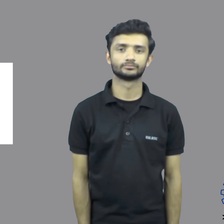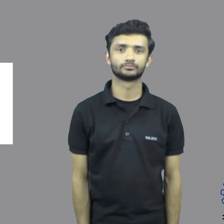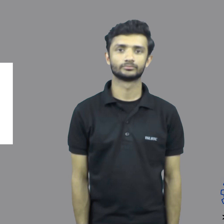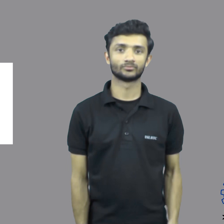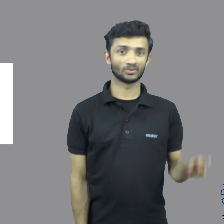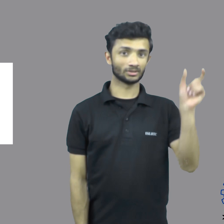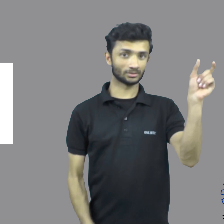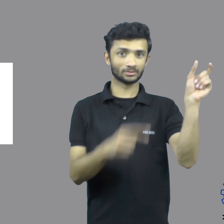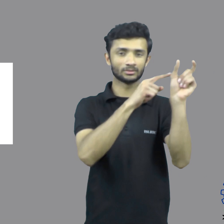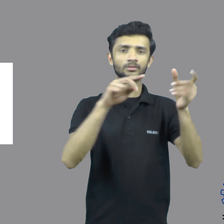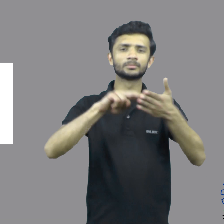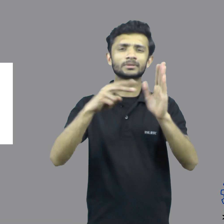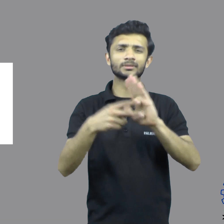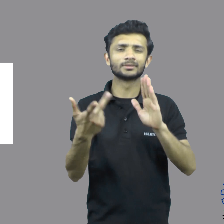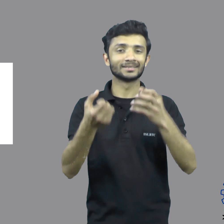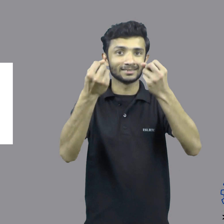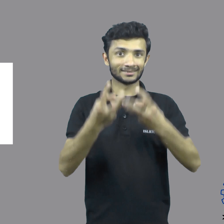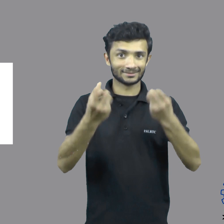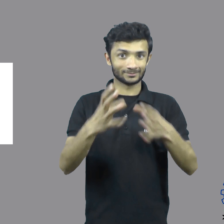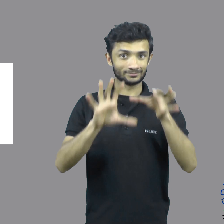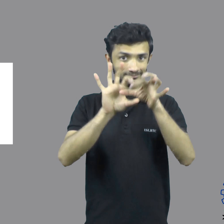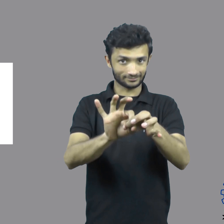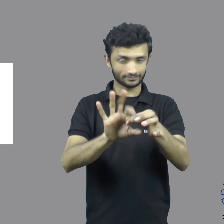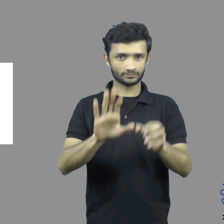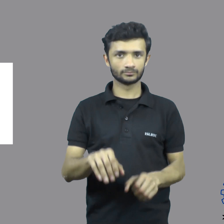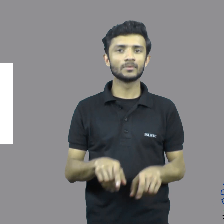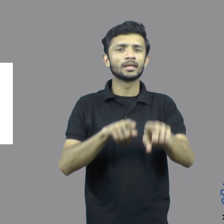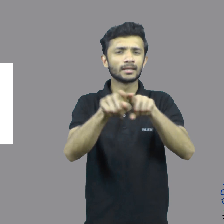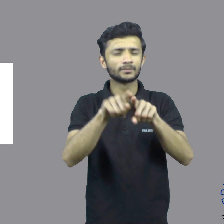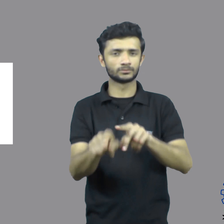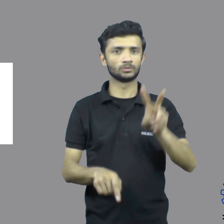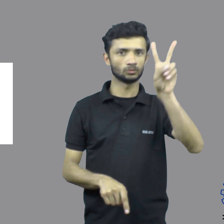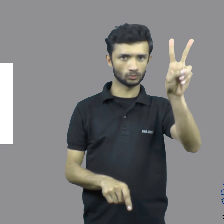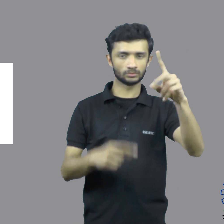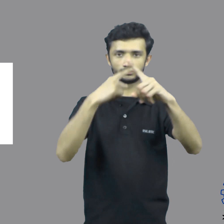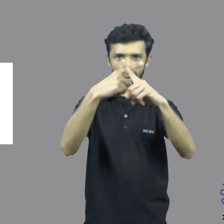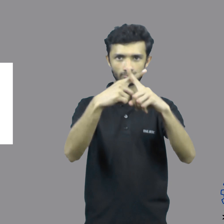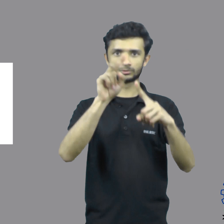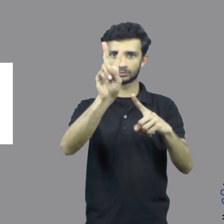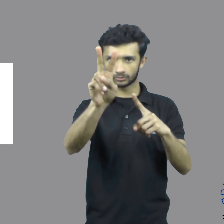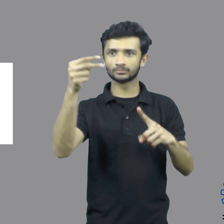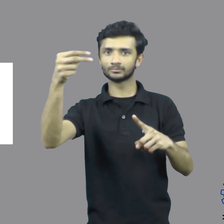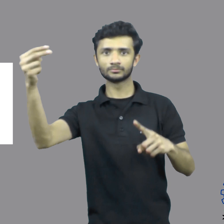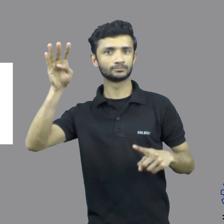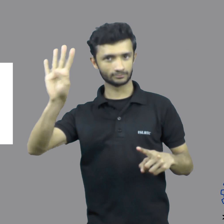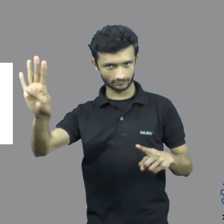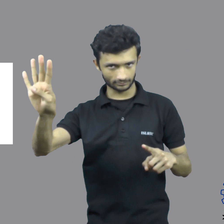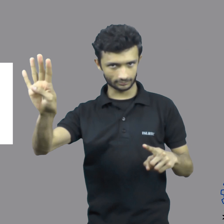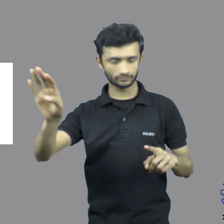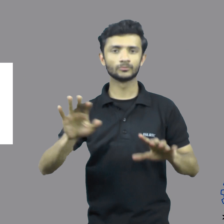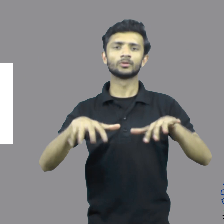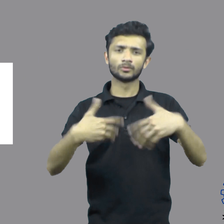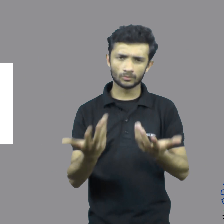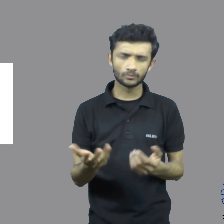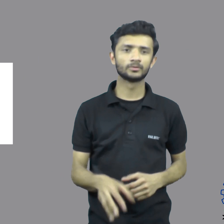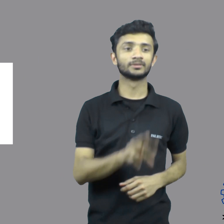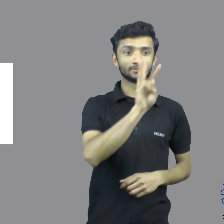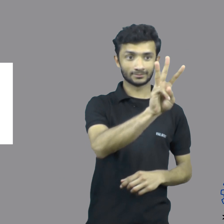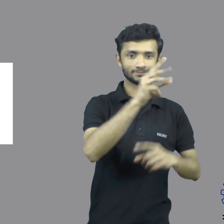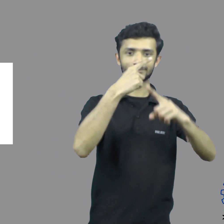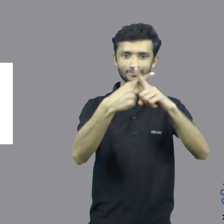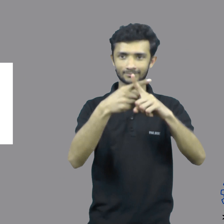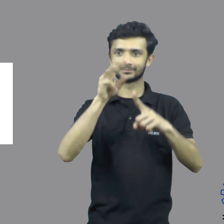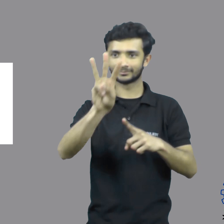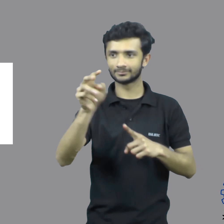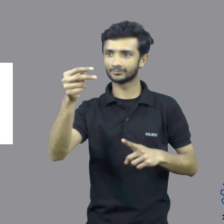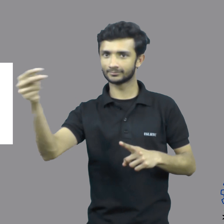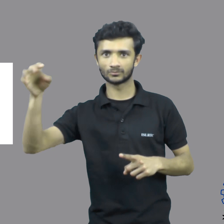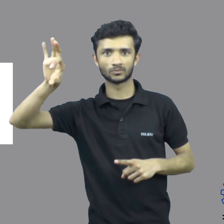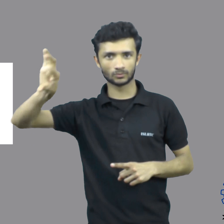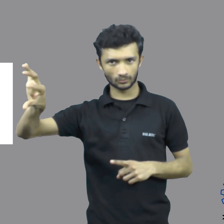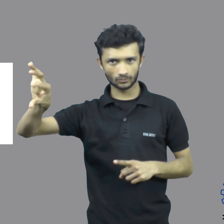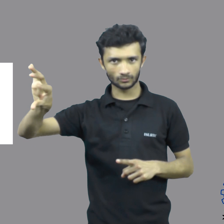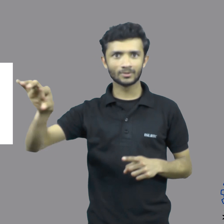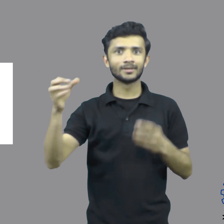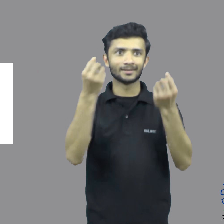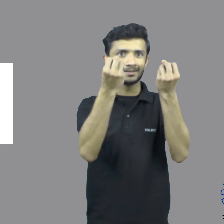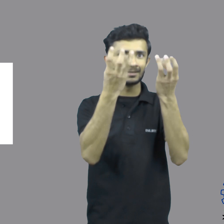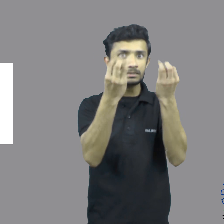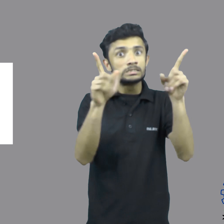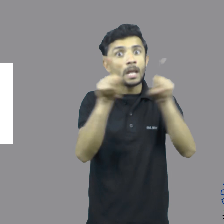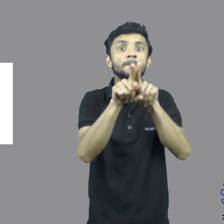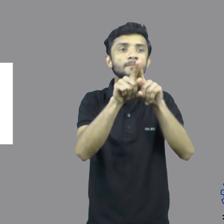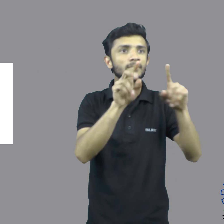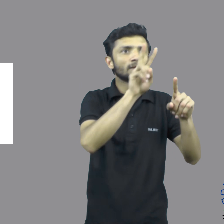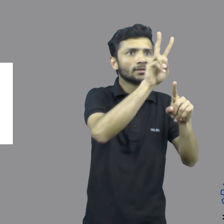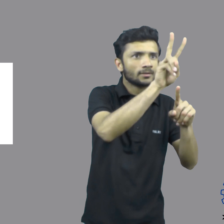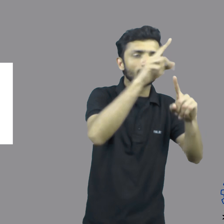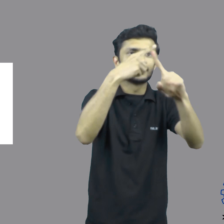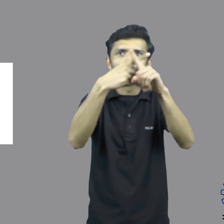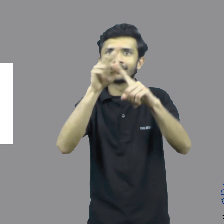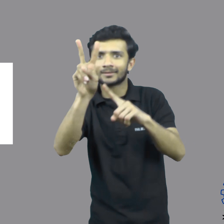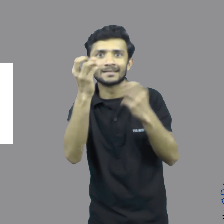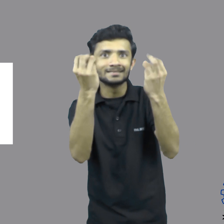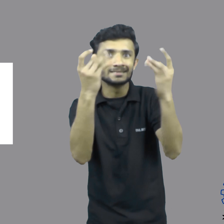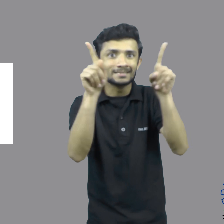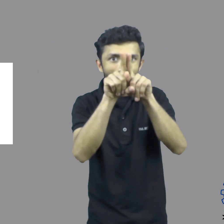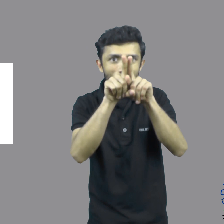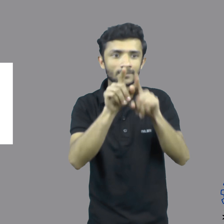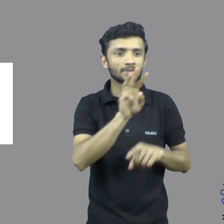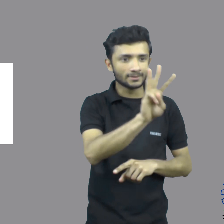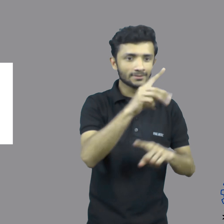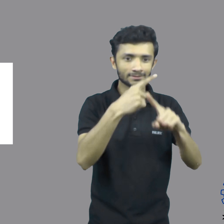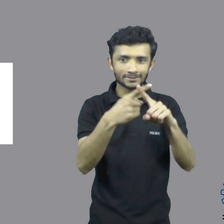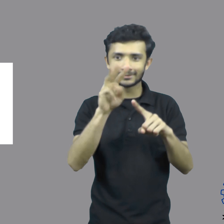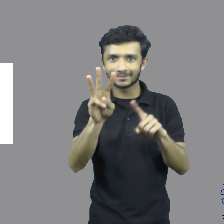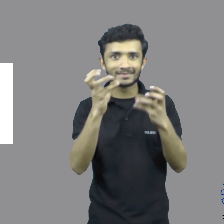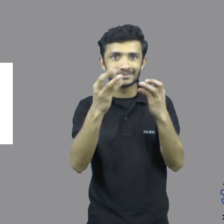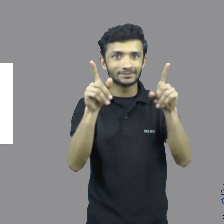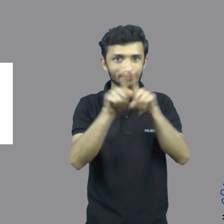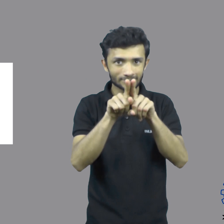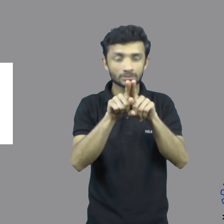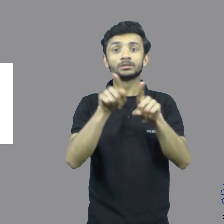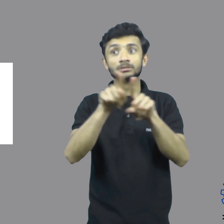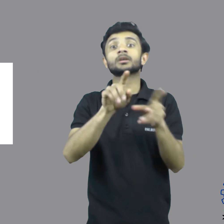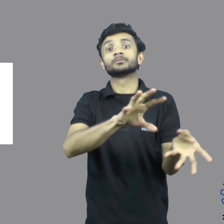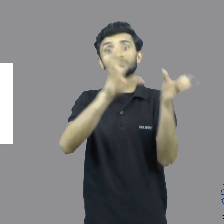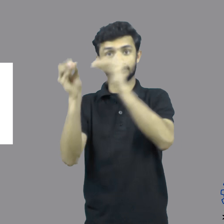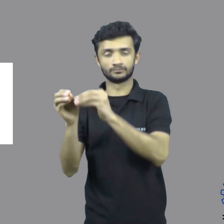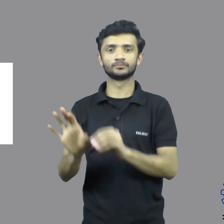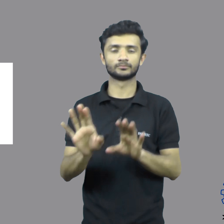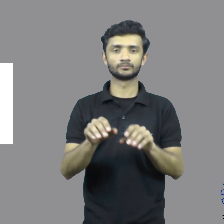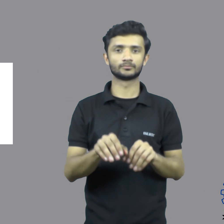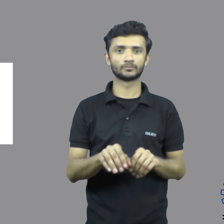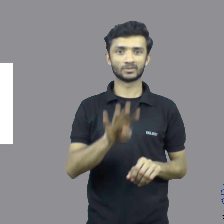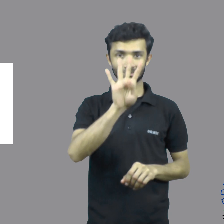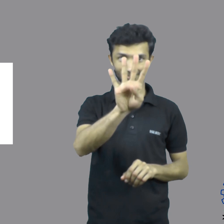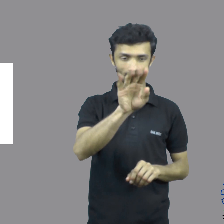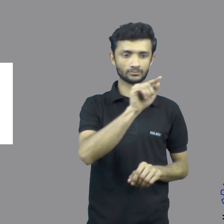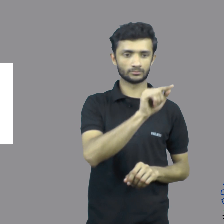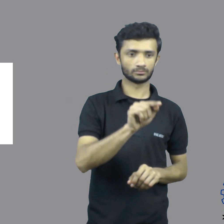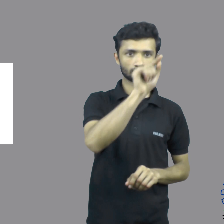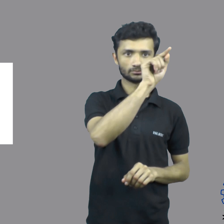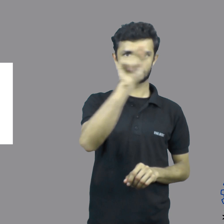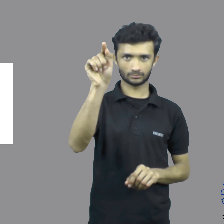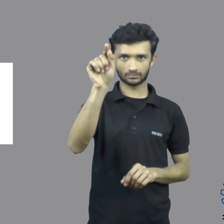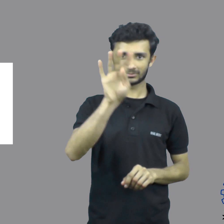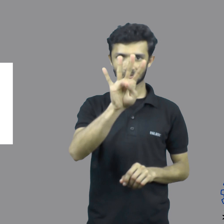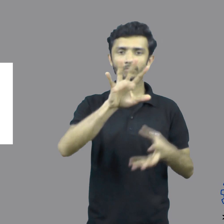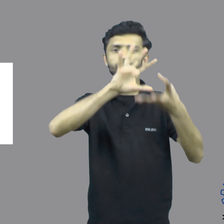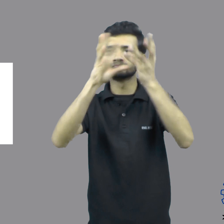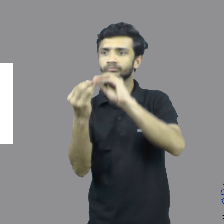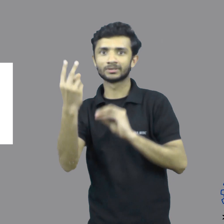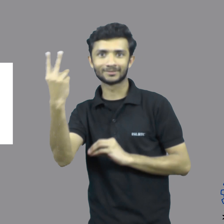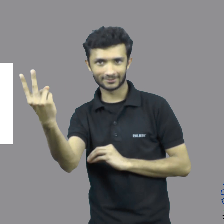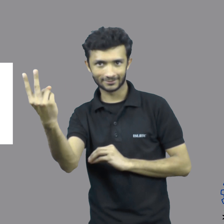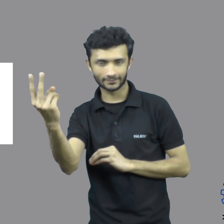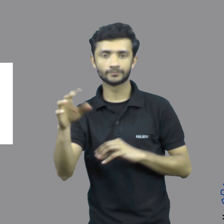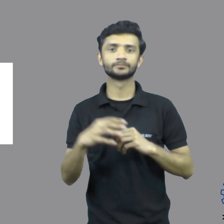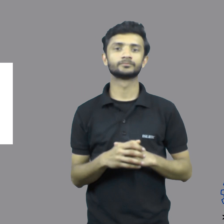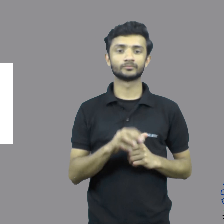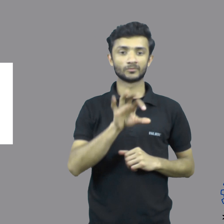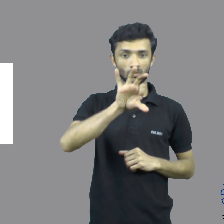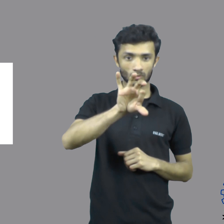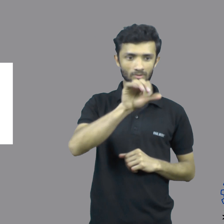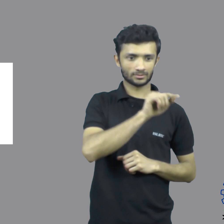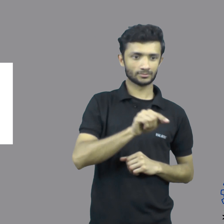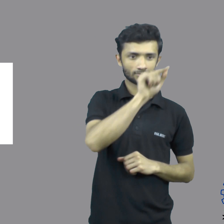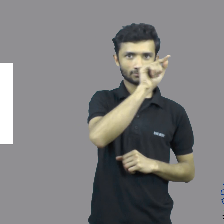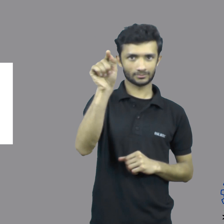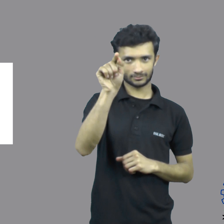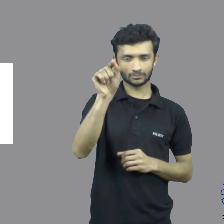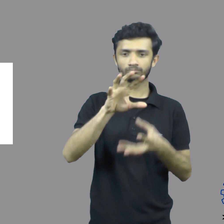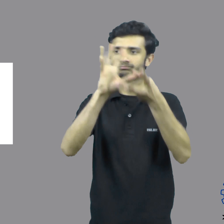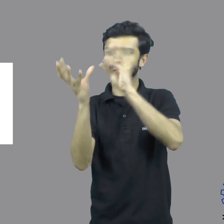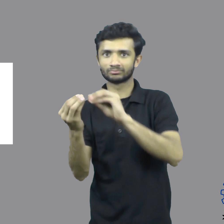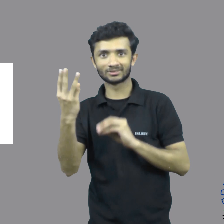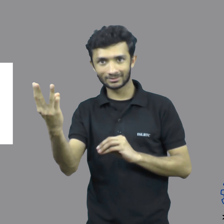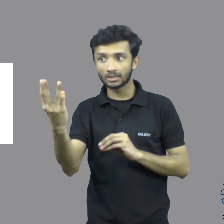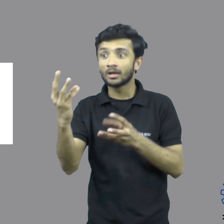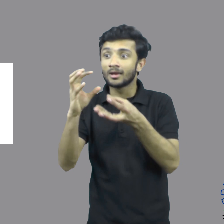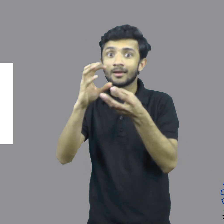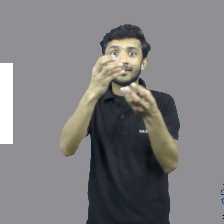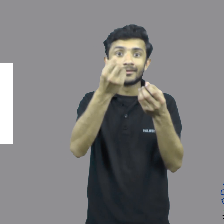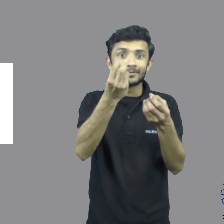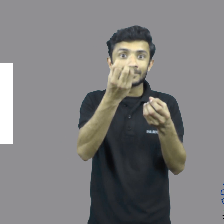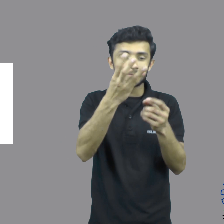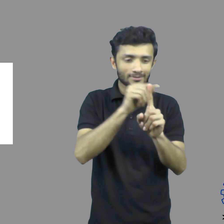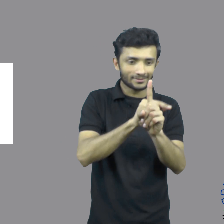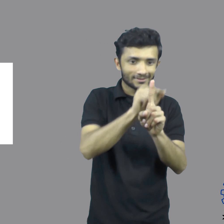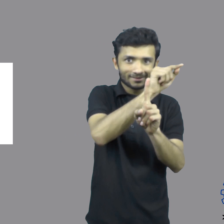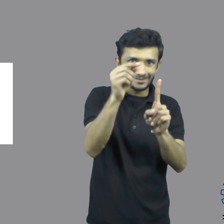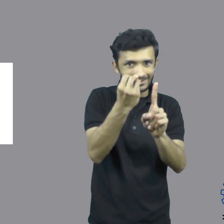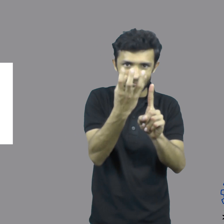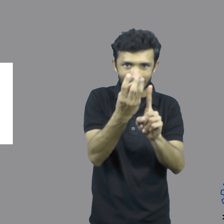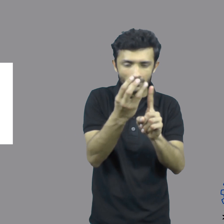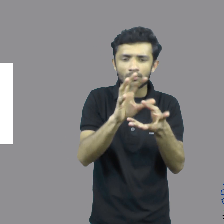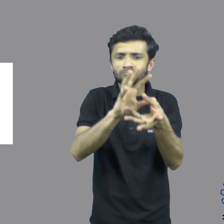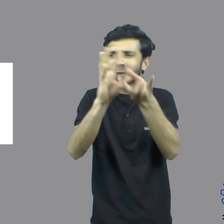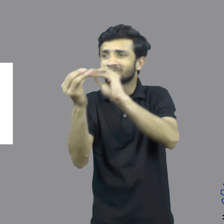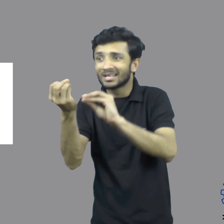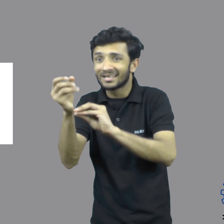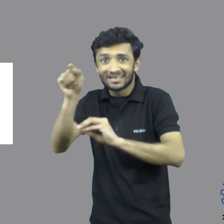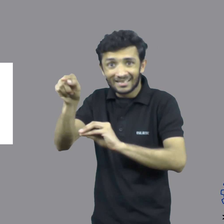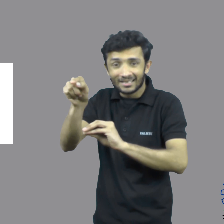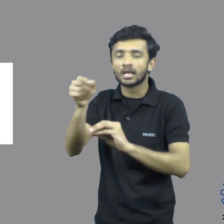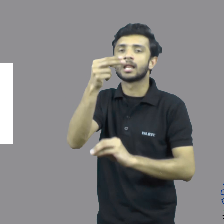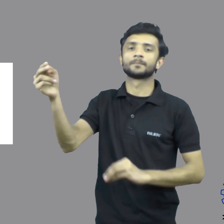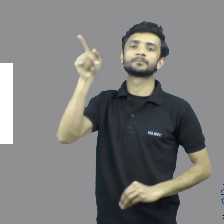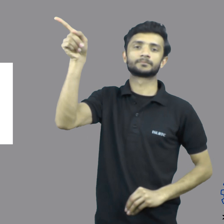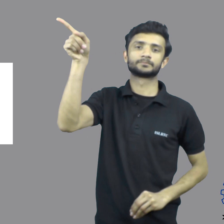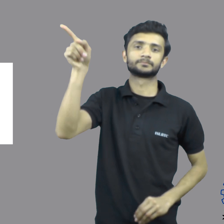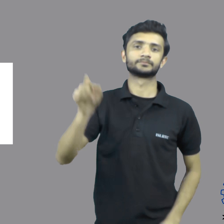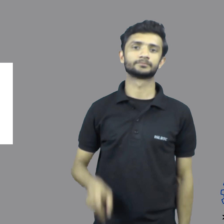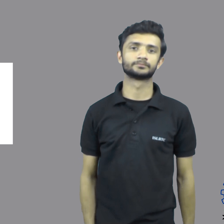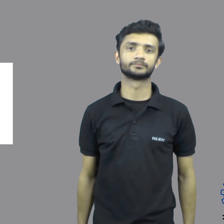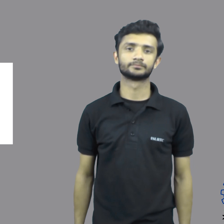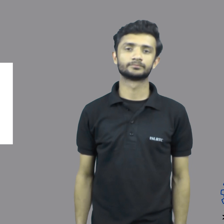Square Root